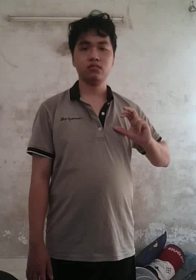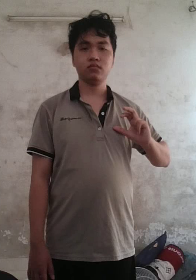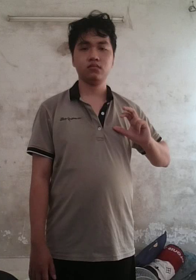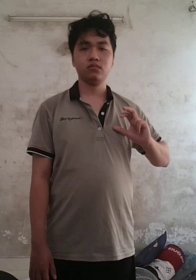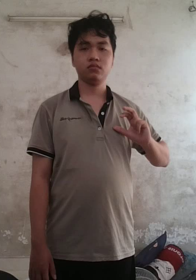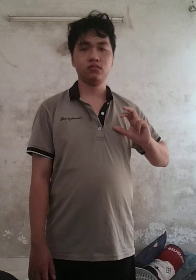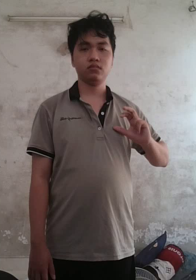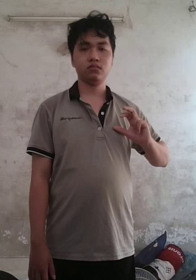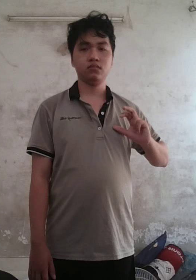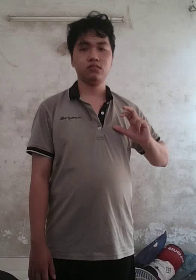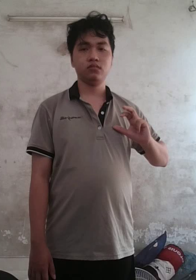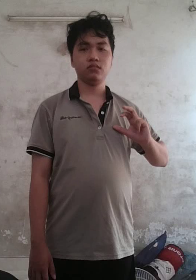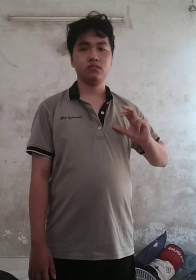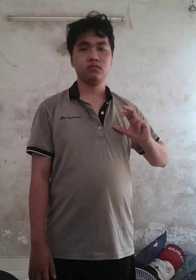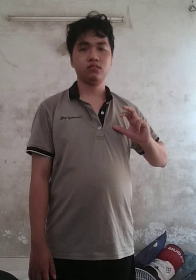giau co